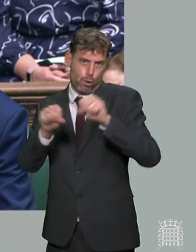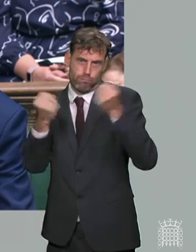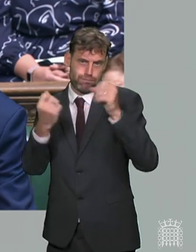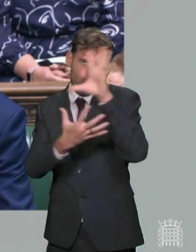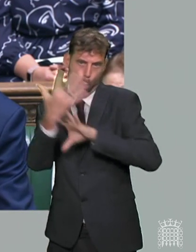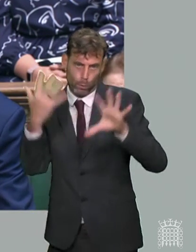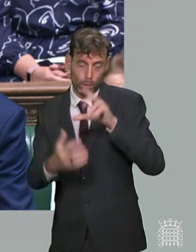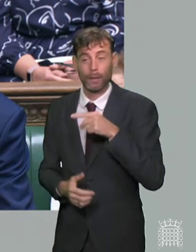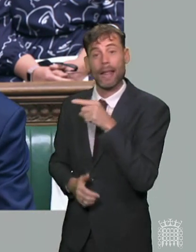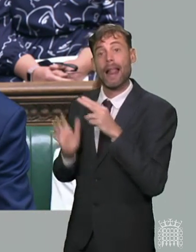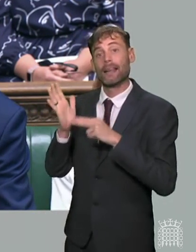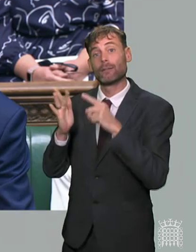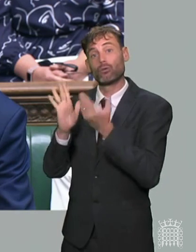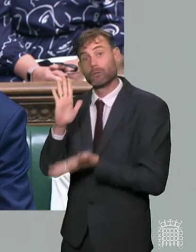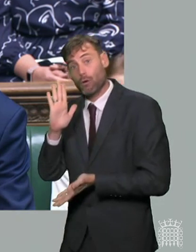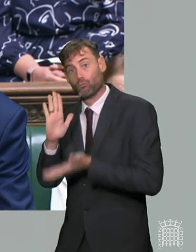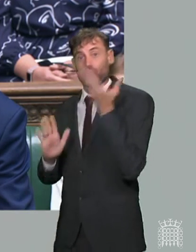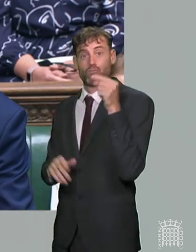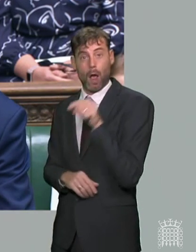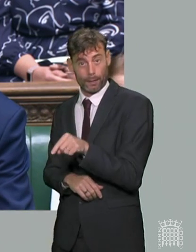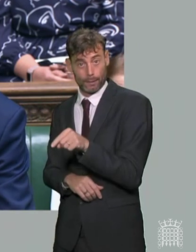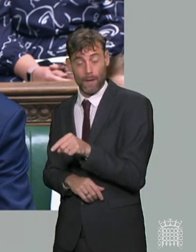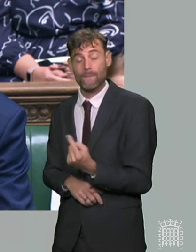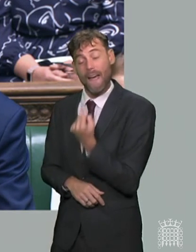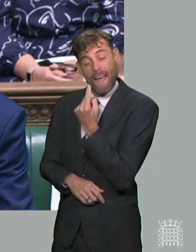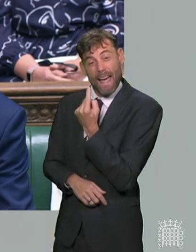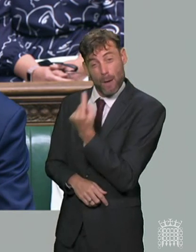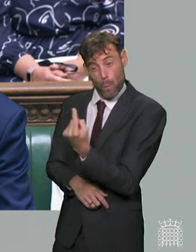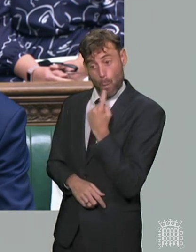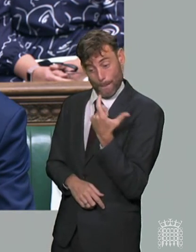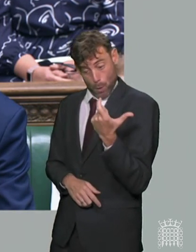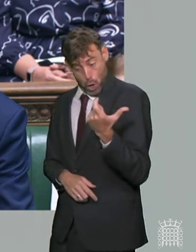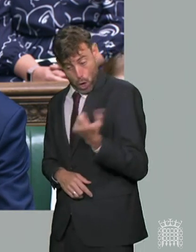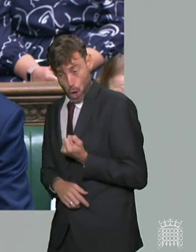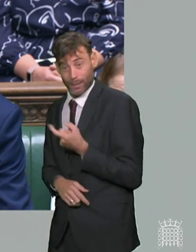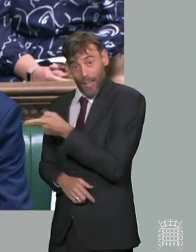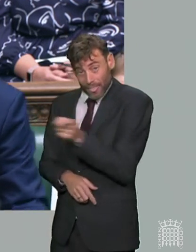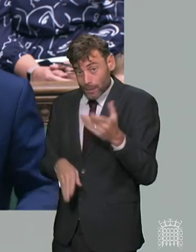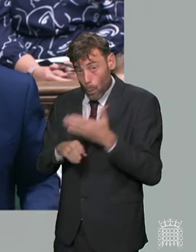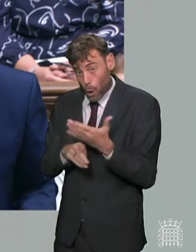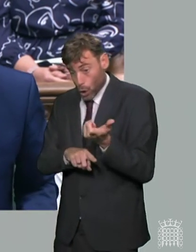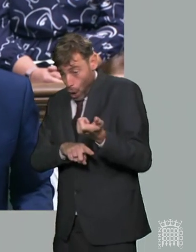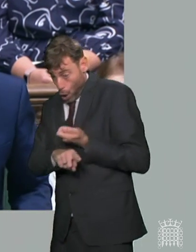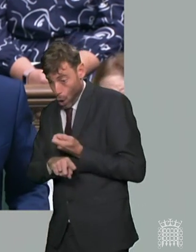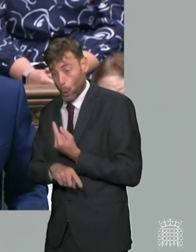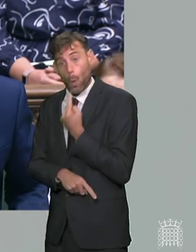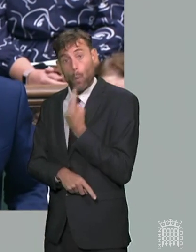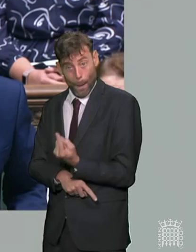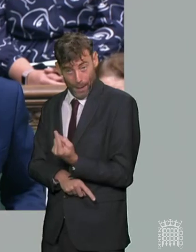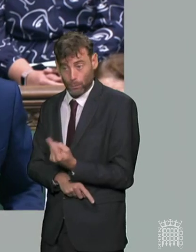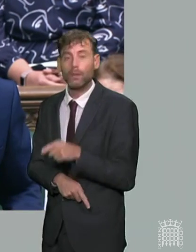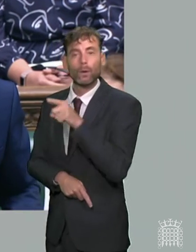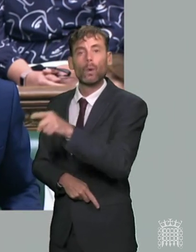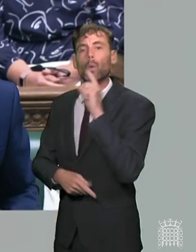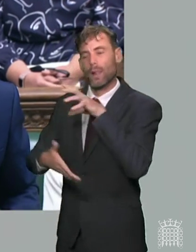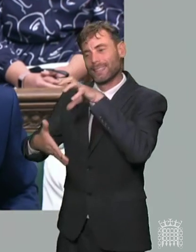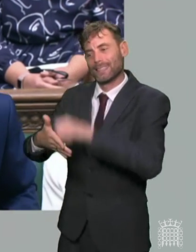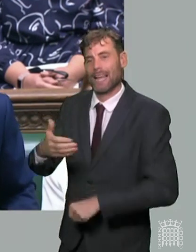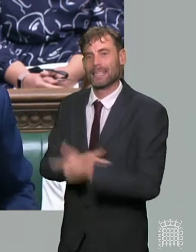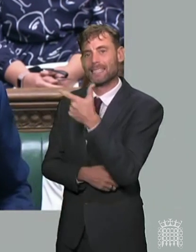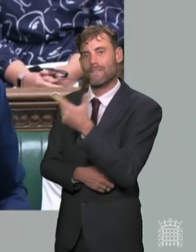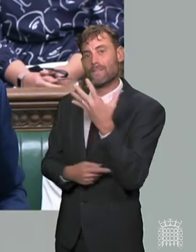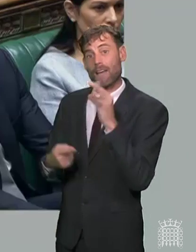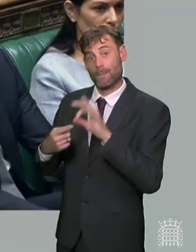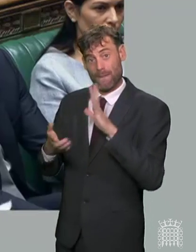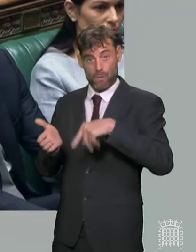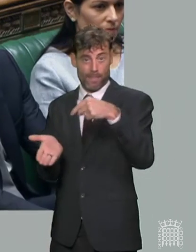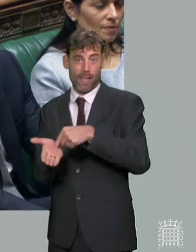After his national insurance rise, for every extra pound that those workers earn, his Government will take more than 75p from them.